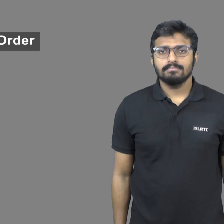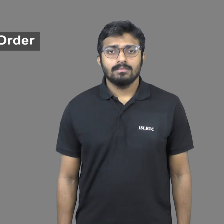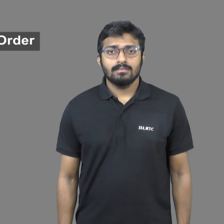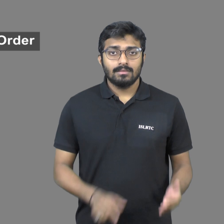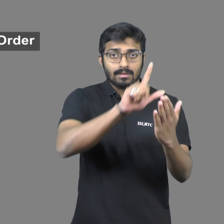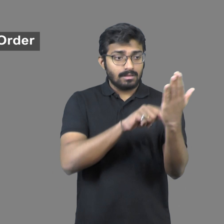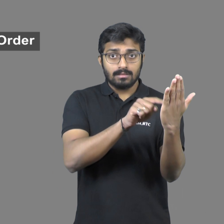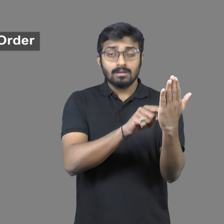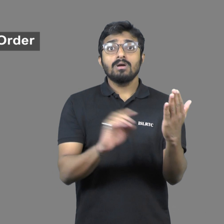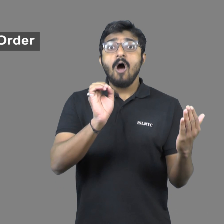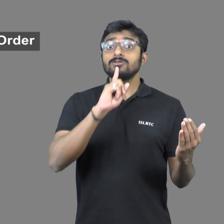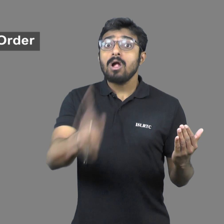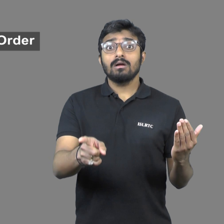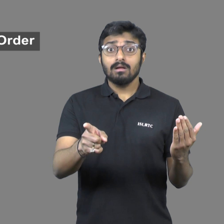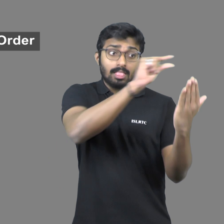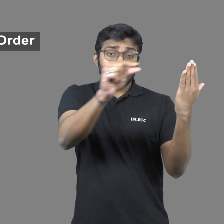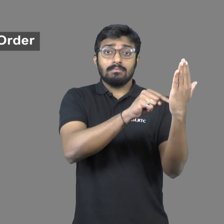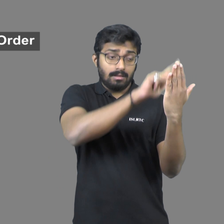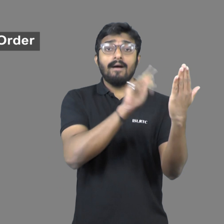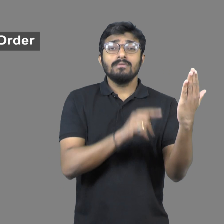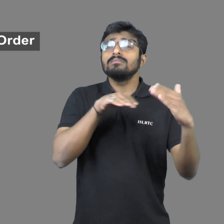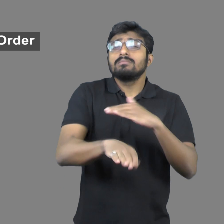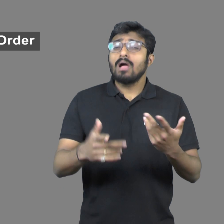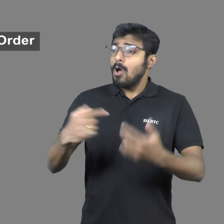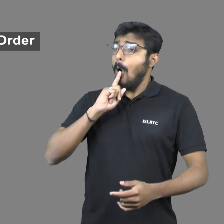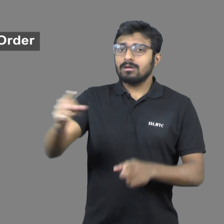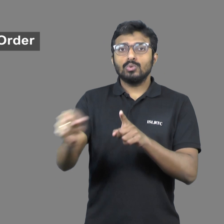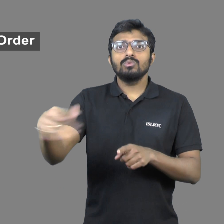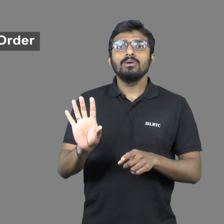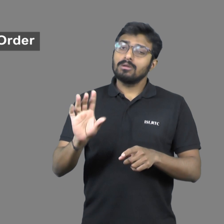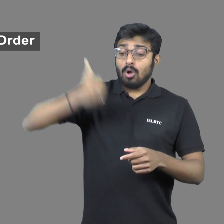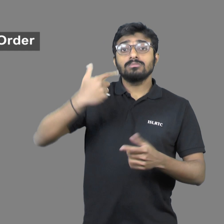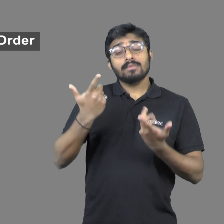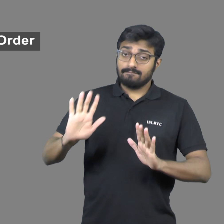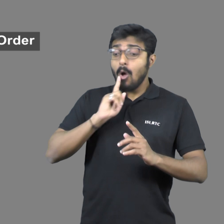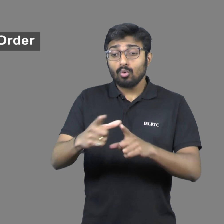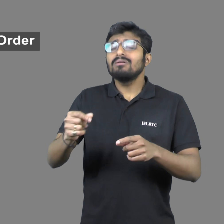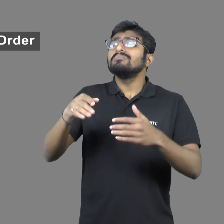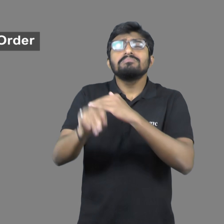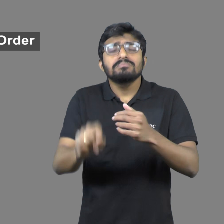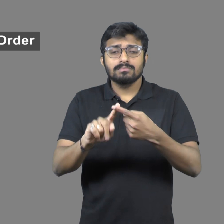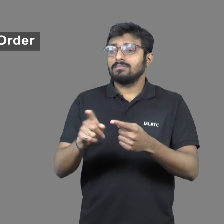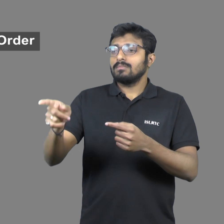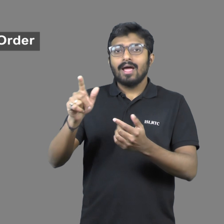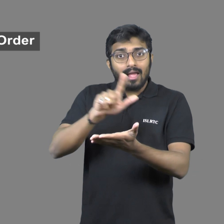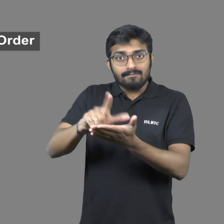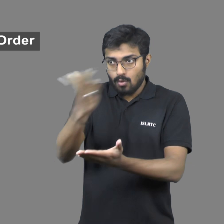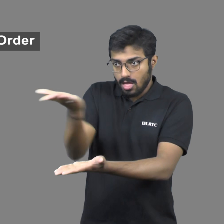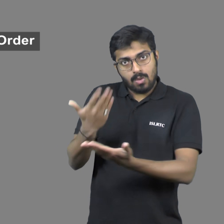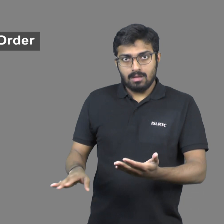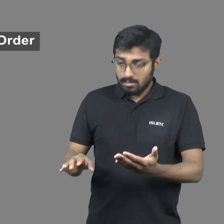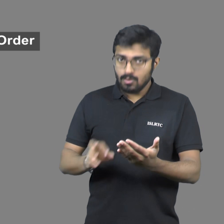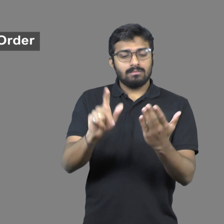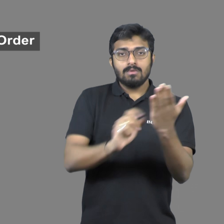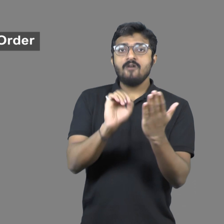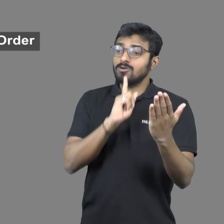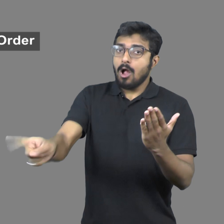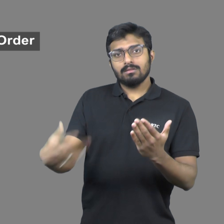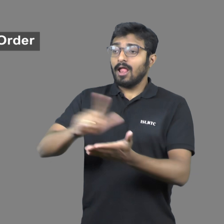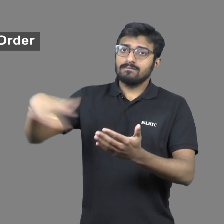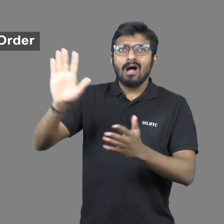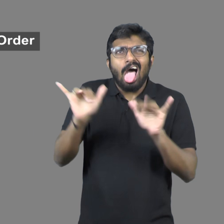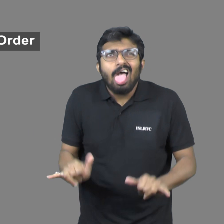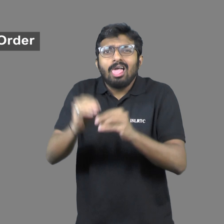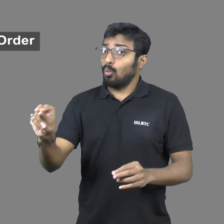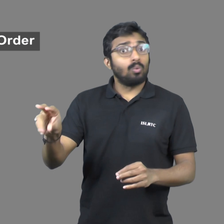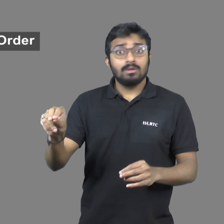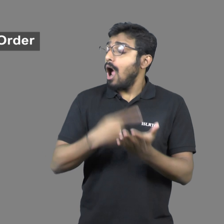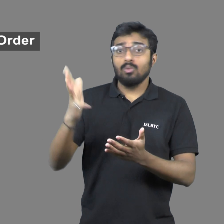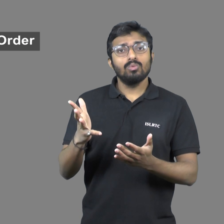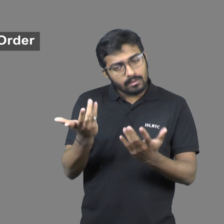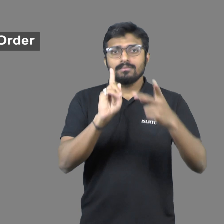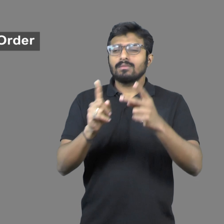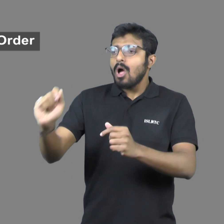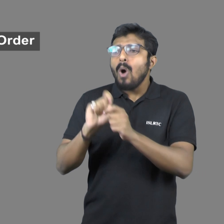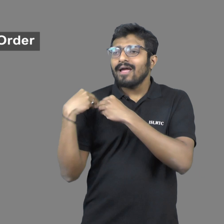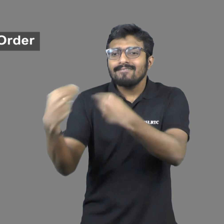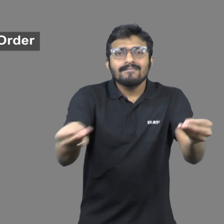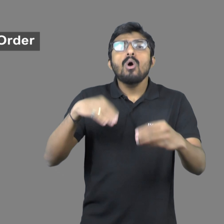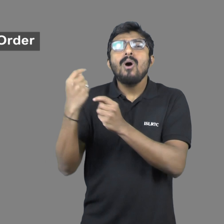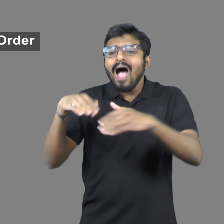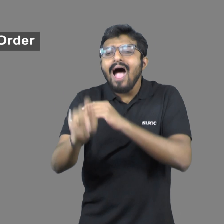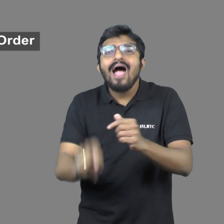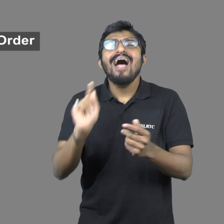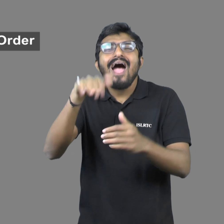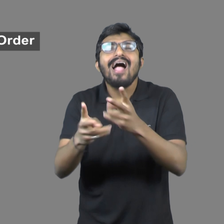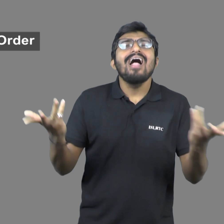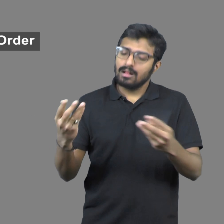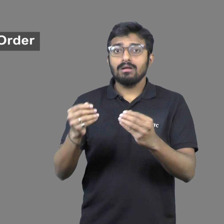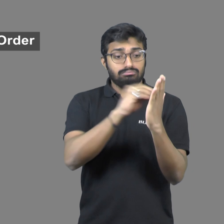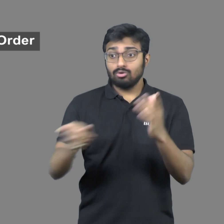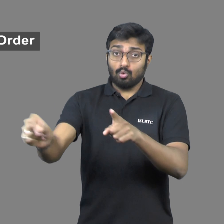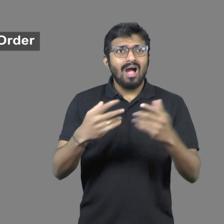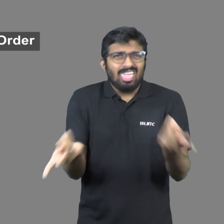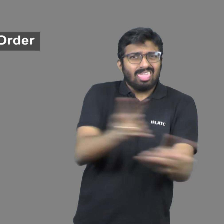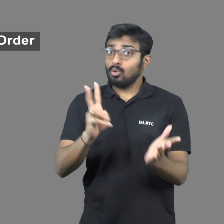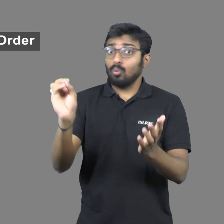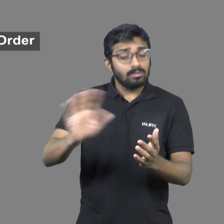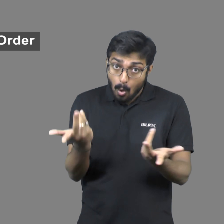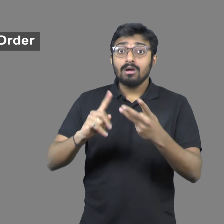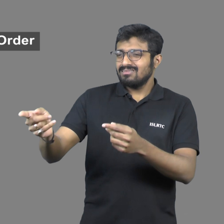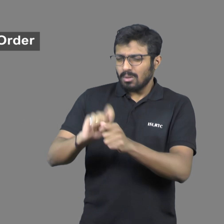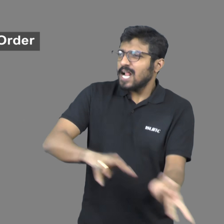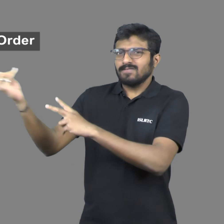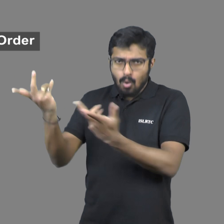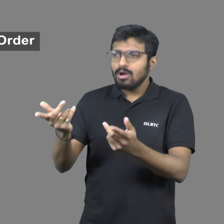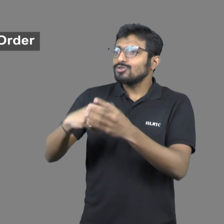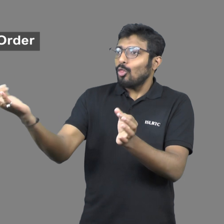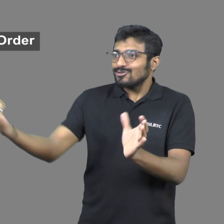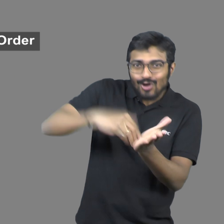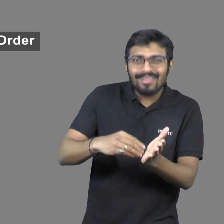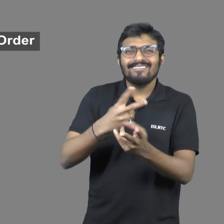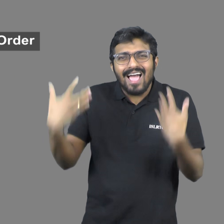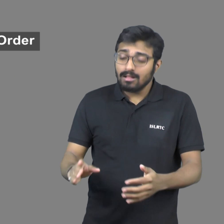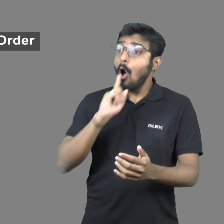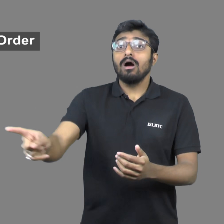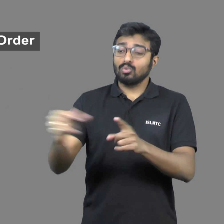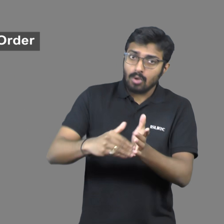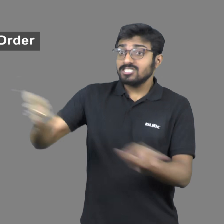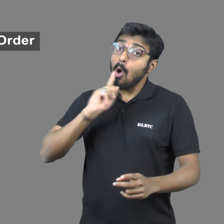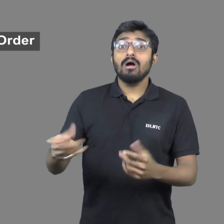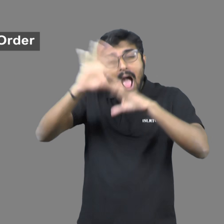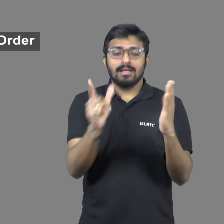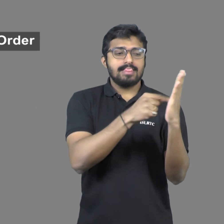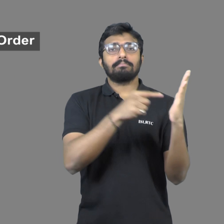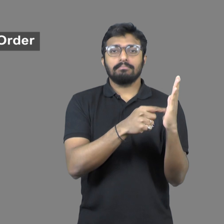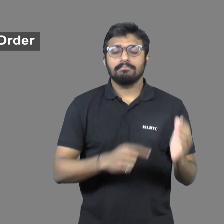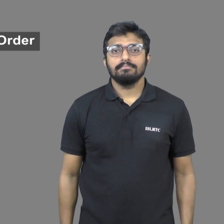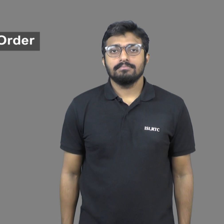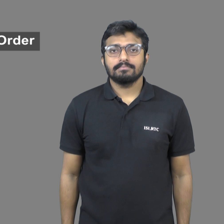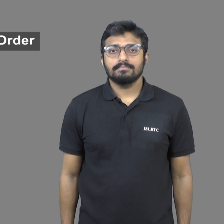Office Order